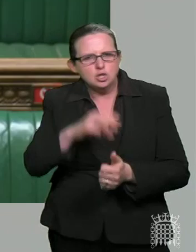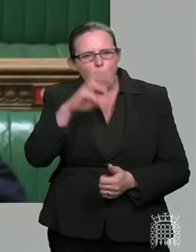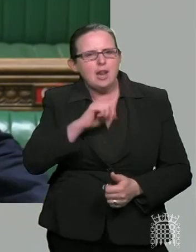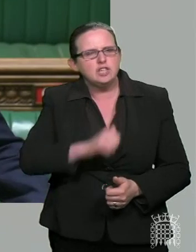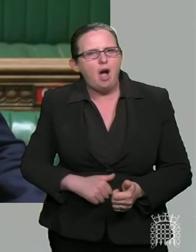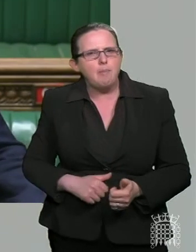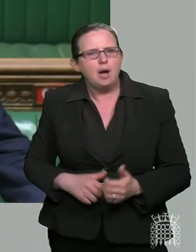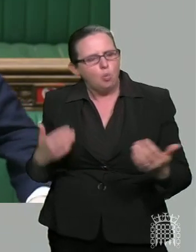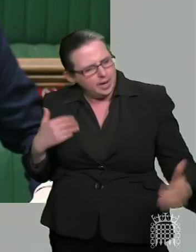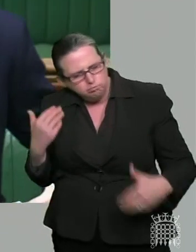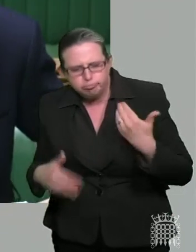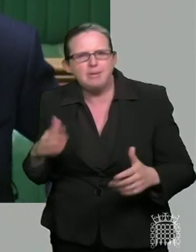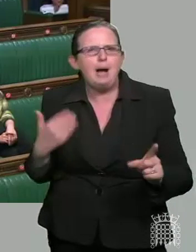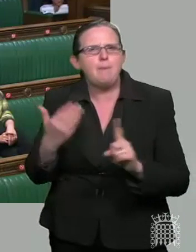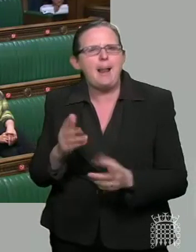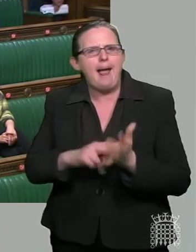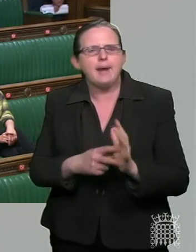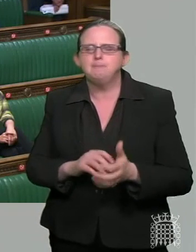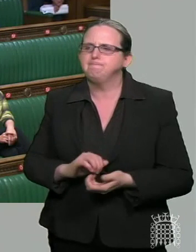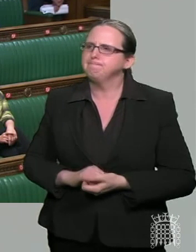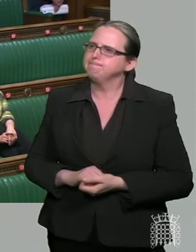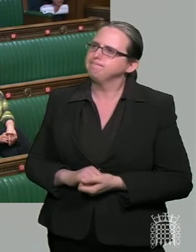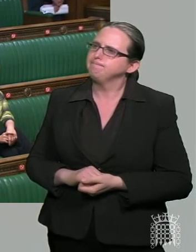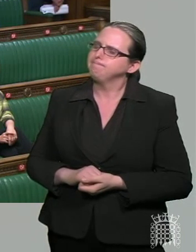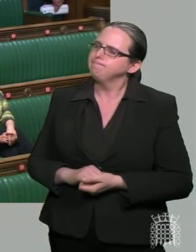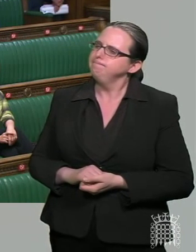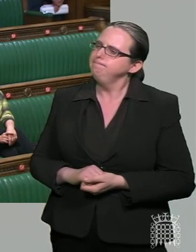and that is why we are getting on with our agenda.